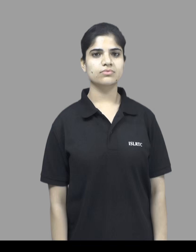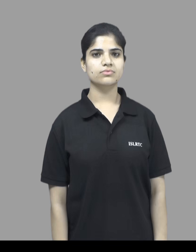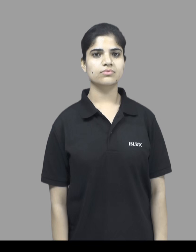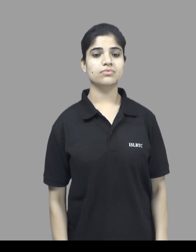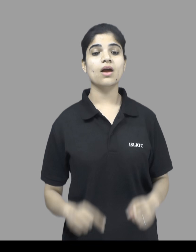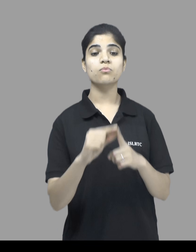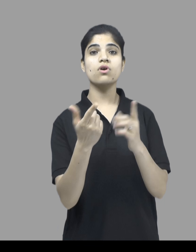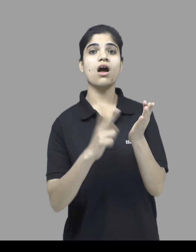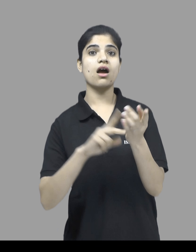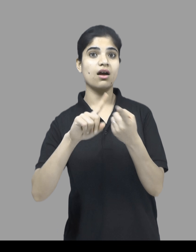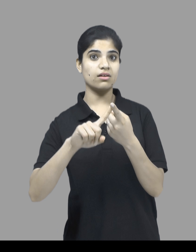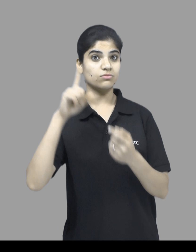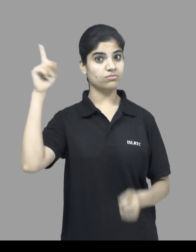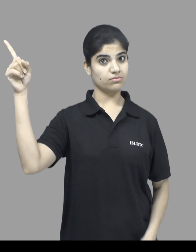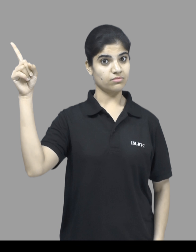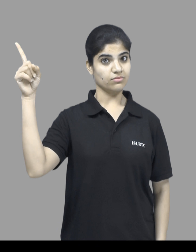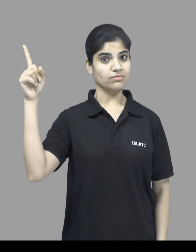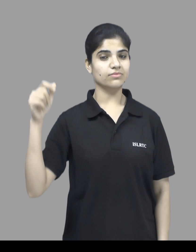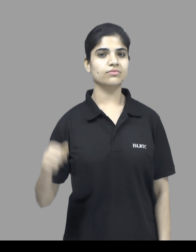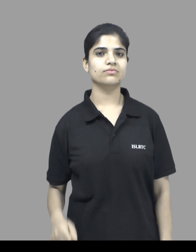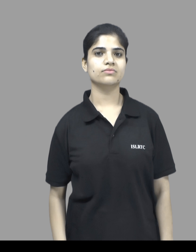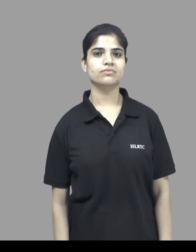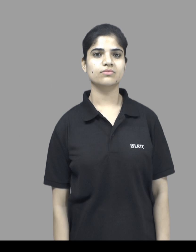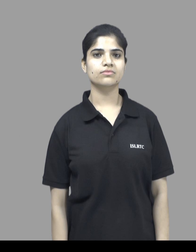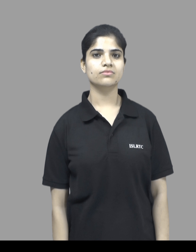Pune